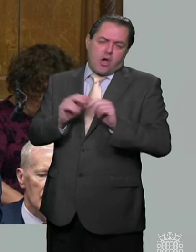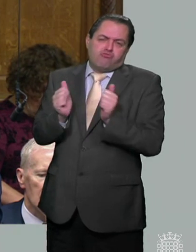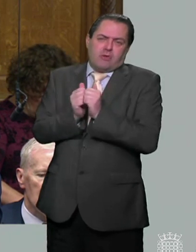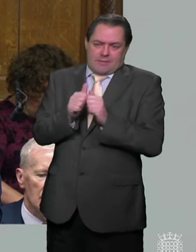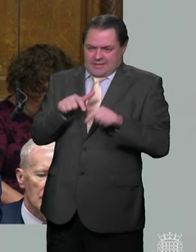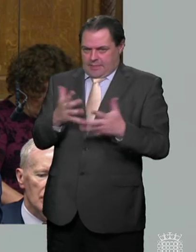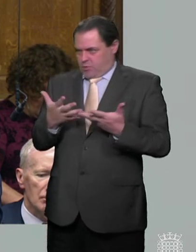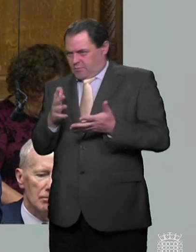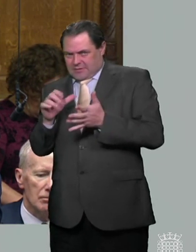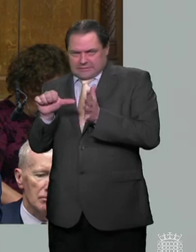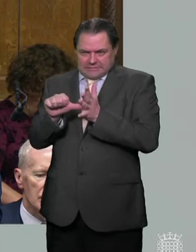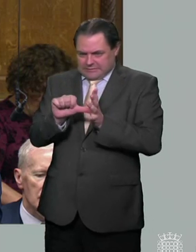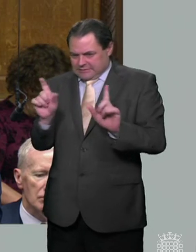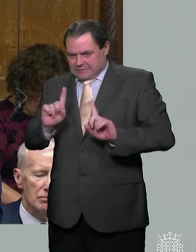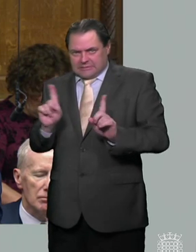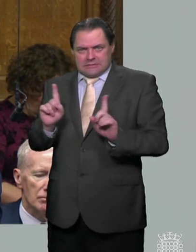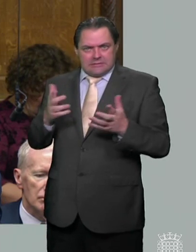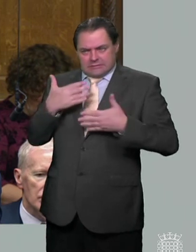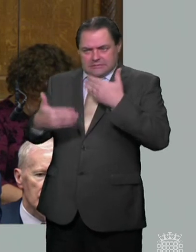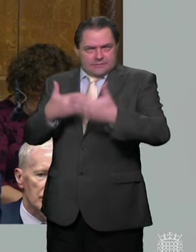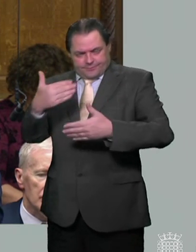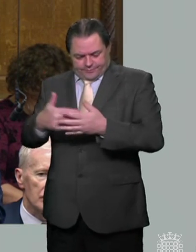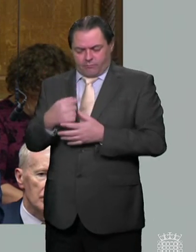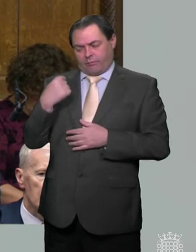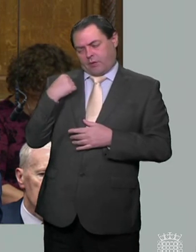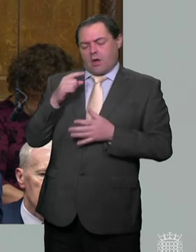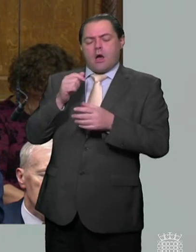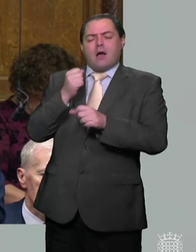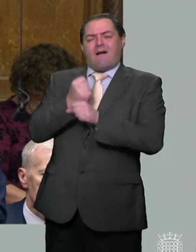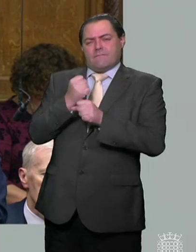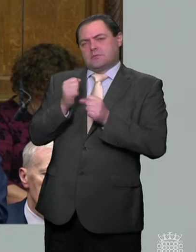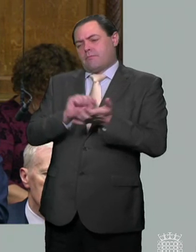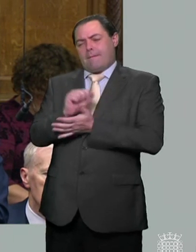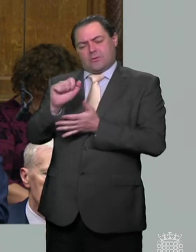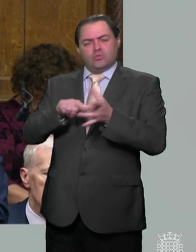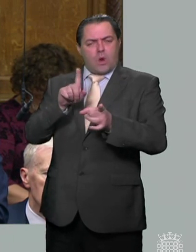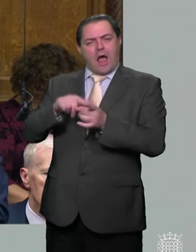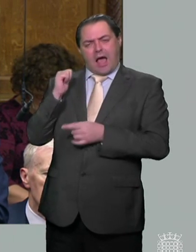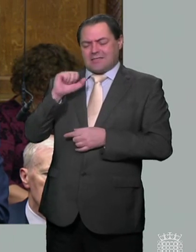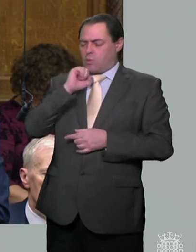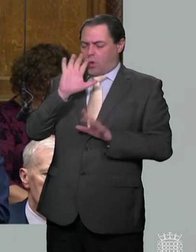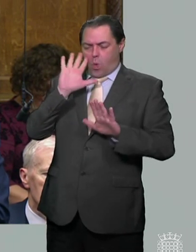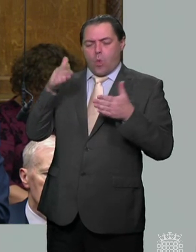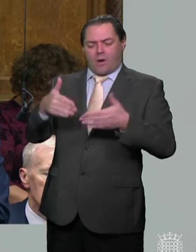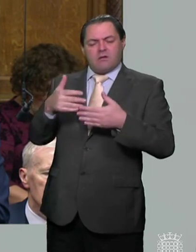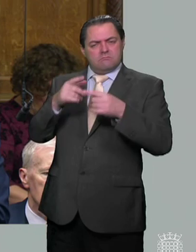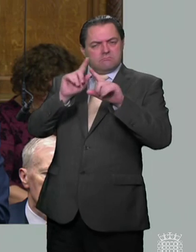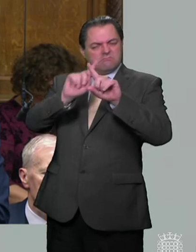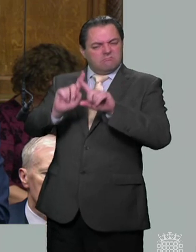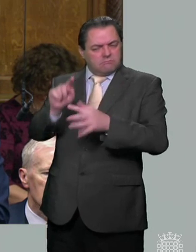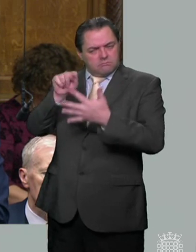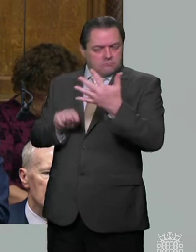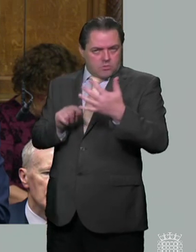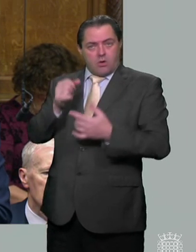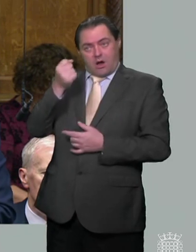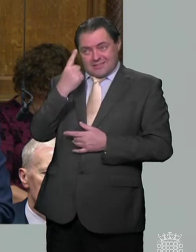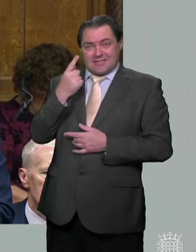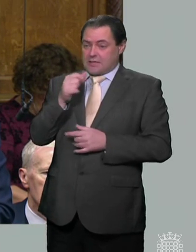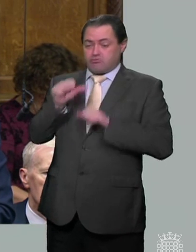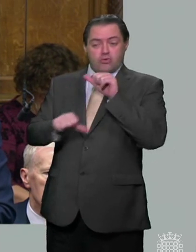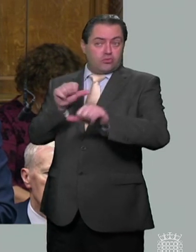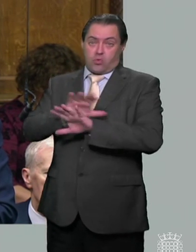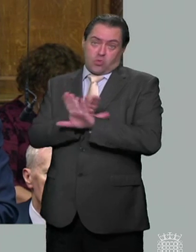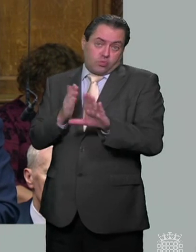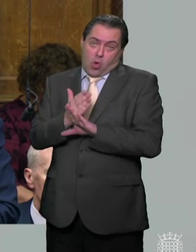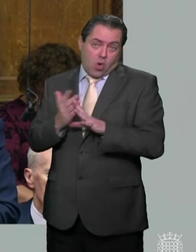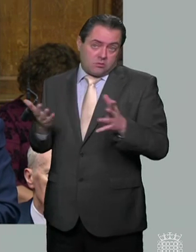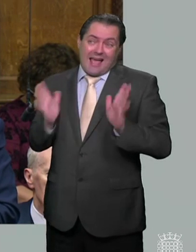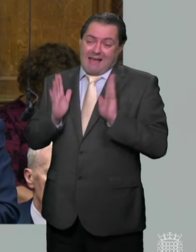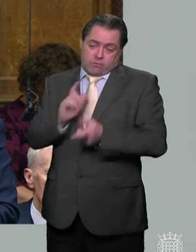In the Command Paper published by the Government in July, they committed themselves to addressing these issues, and recognised that the protocol was simply not sustainable.